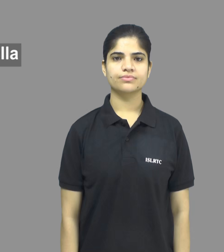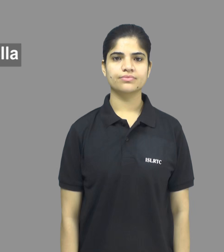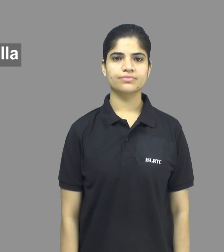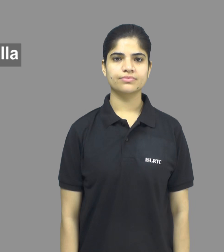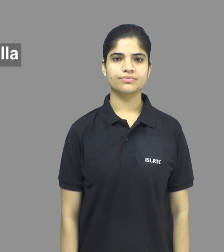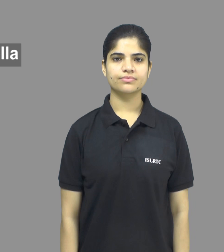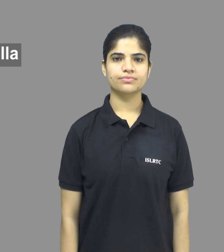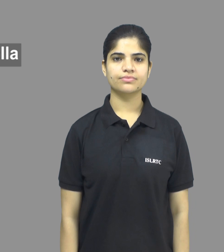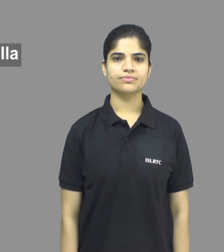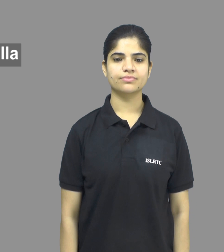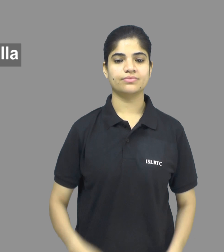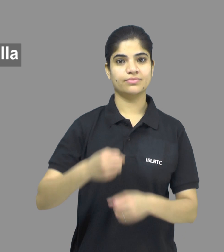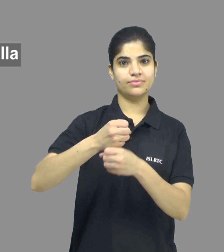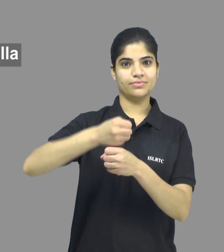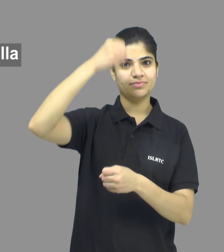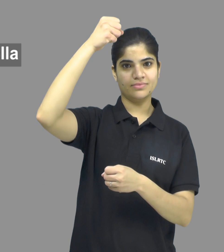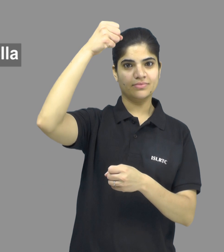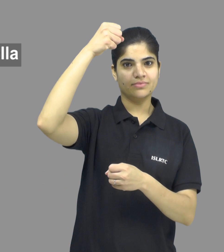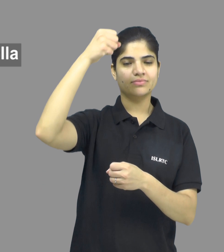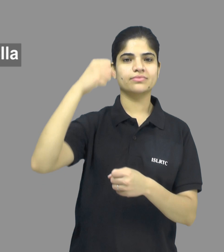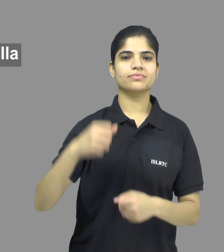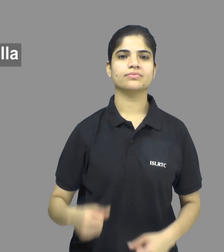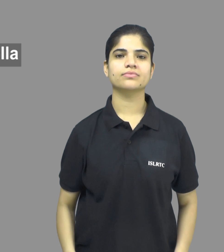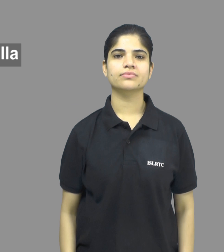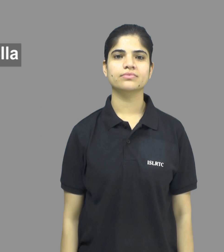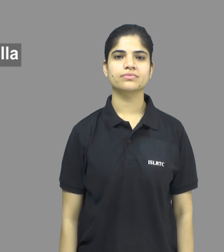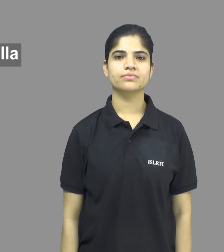Umbrella